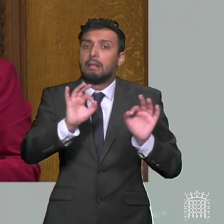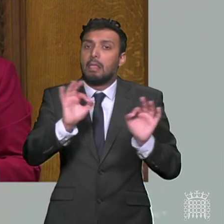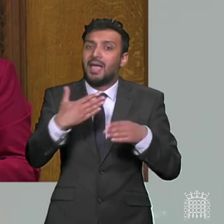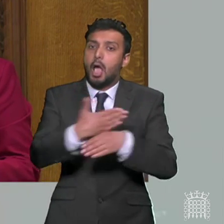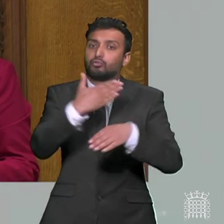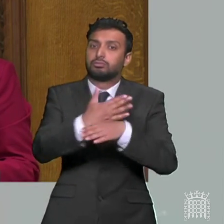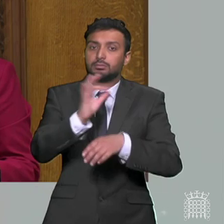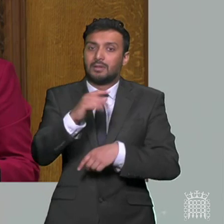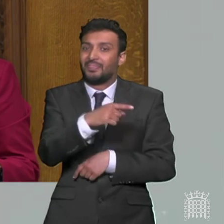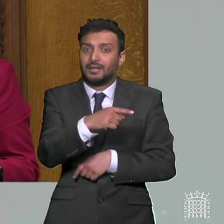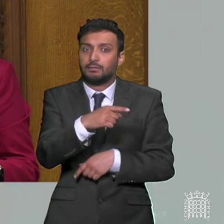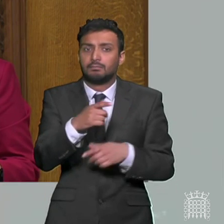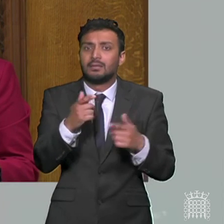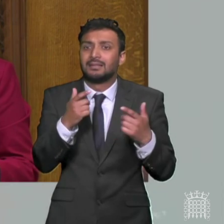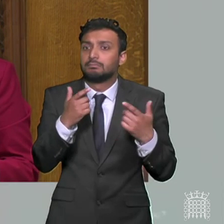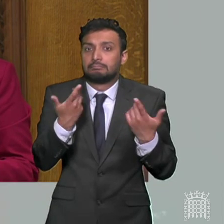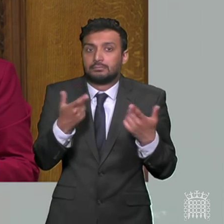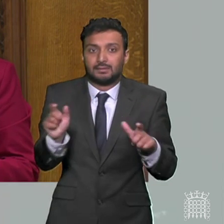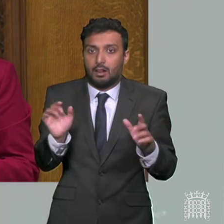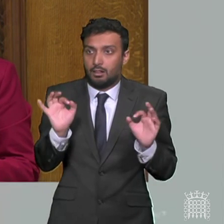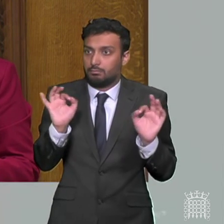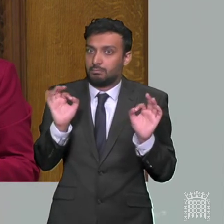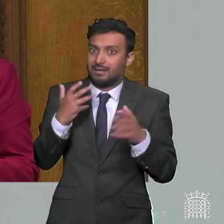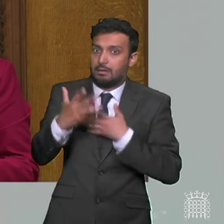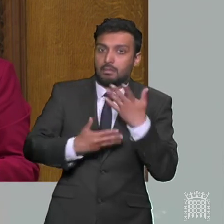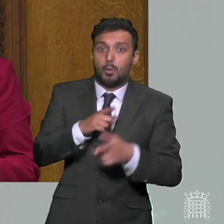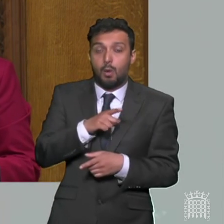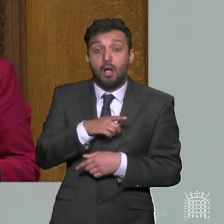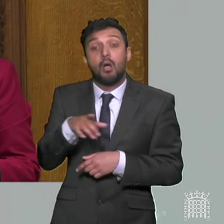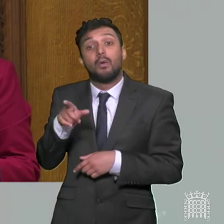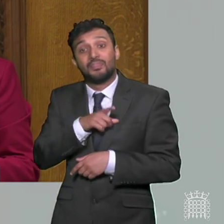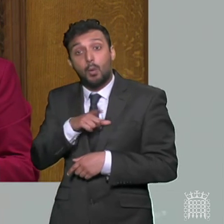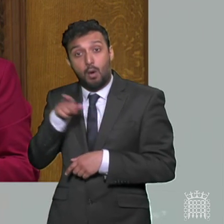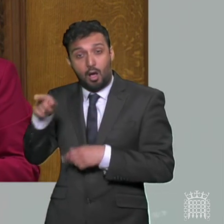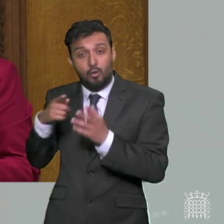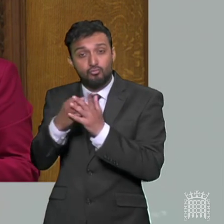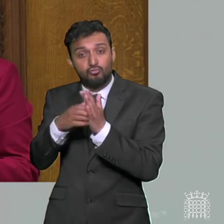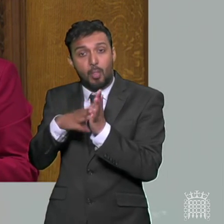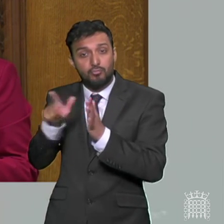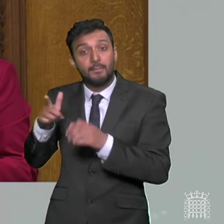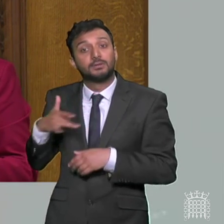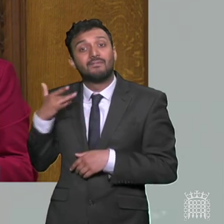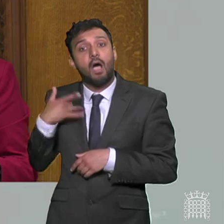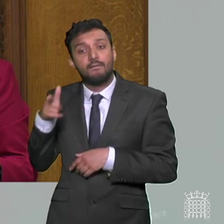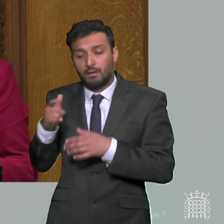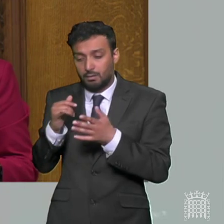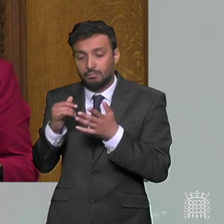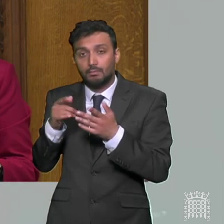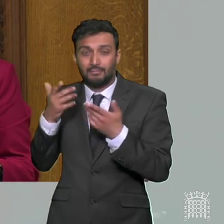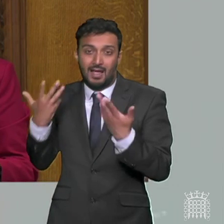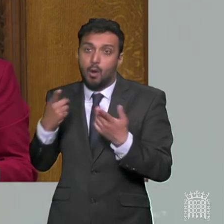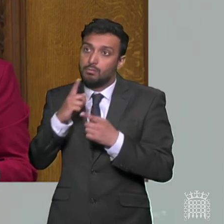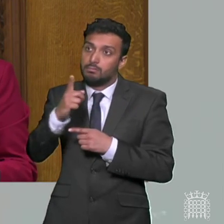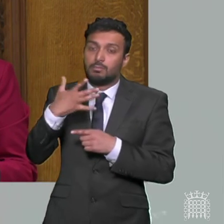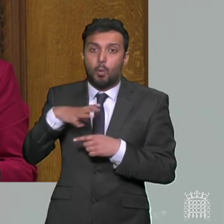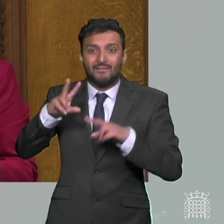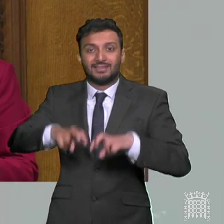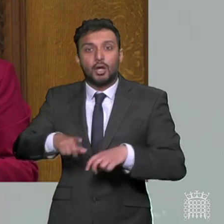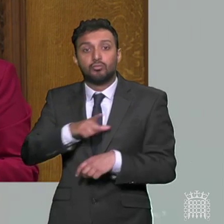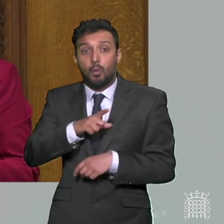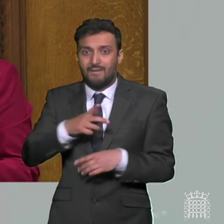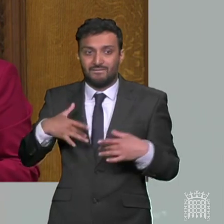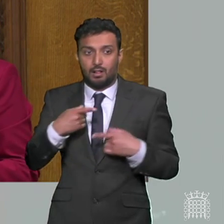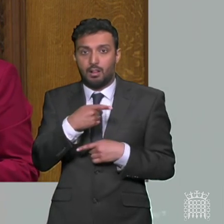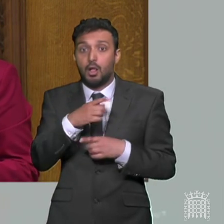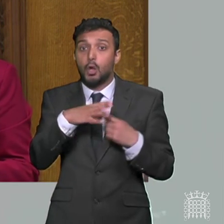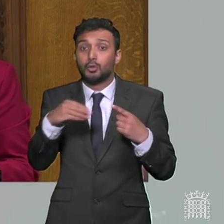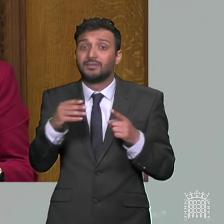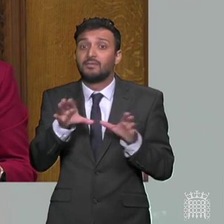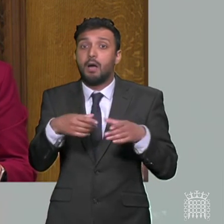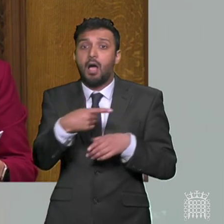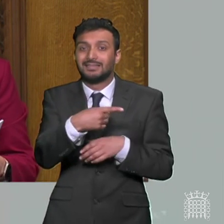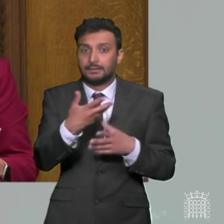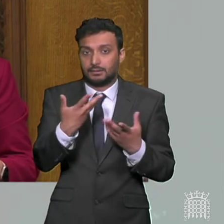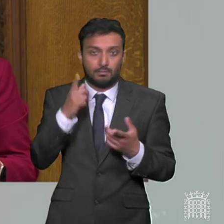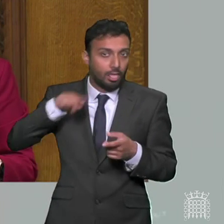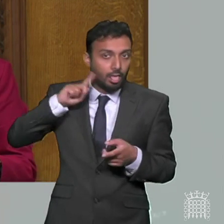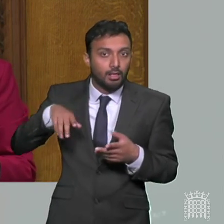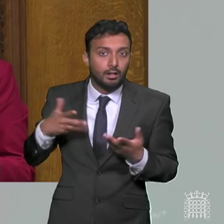That is why Rotherham child sexual exploitation survivor Sammy Woodhouse has called for an independent investigation into the failure, warning that the Conservative party has “broken the trust of victims”.